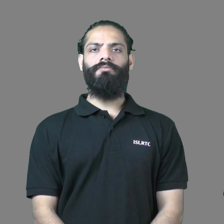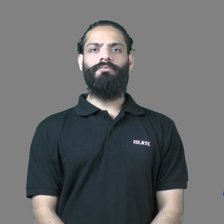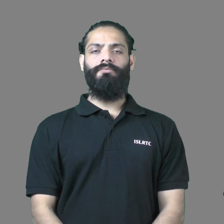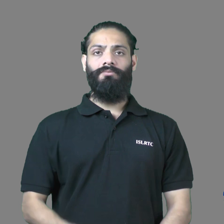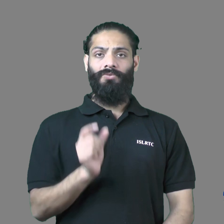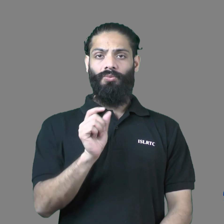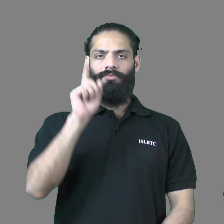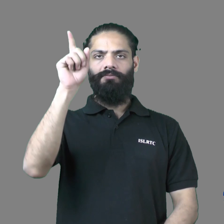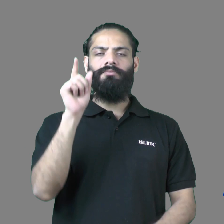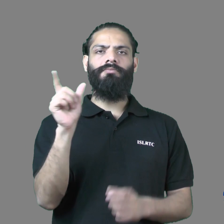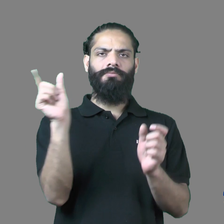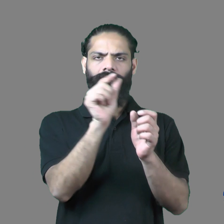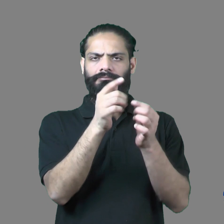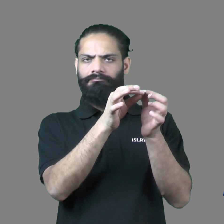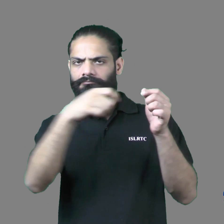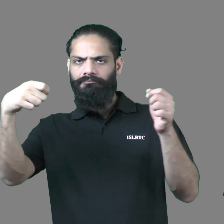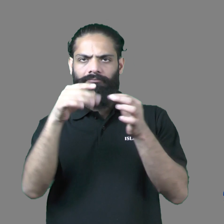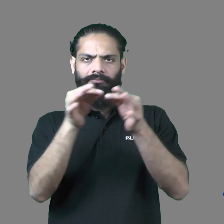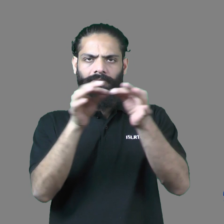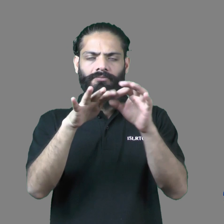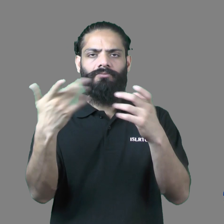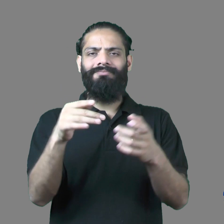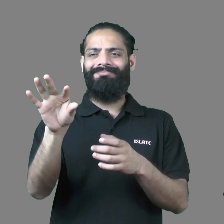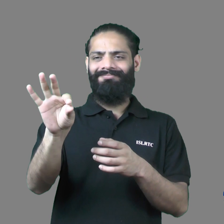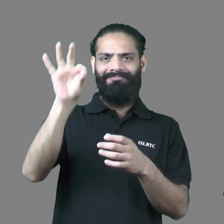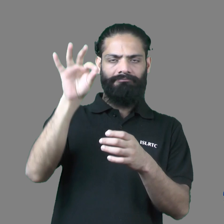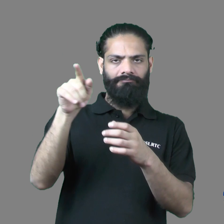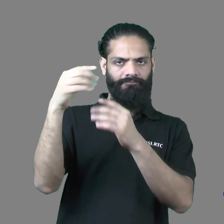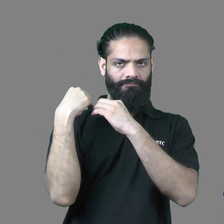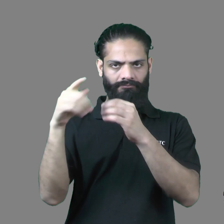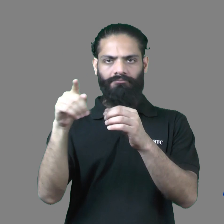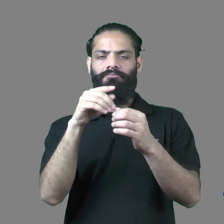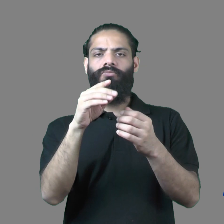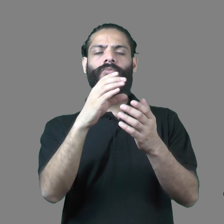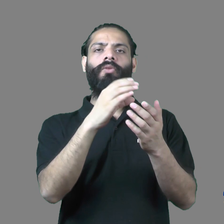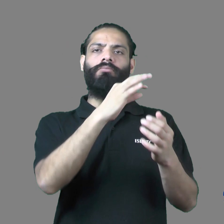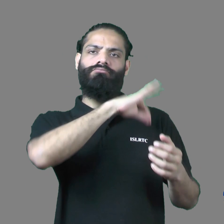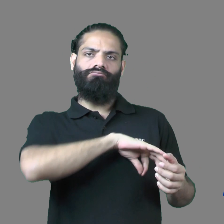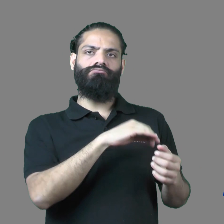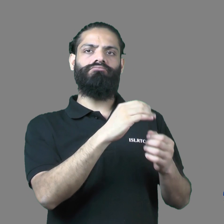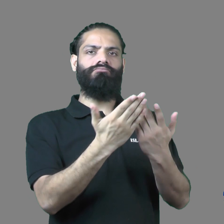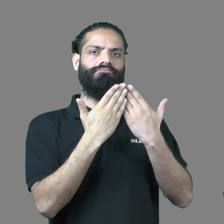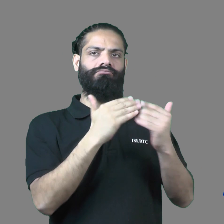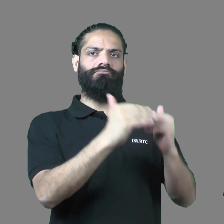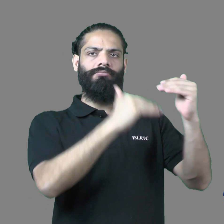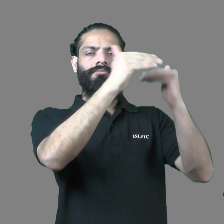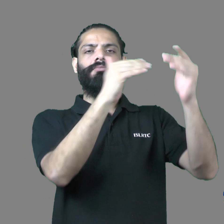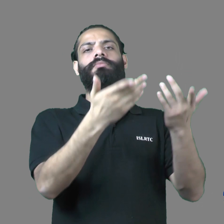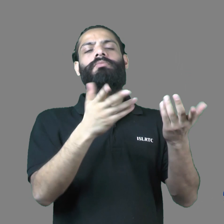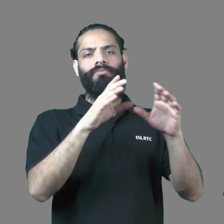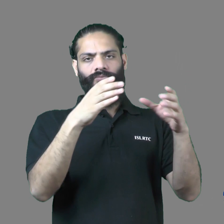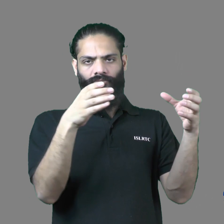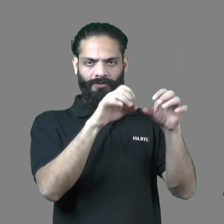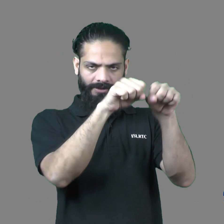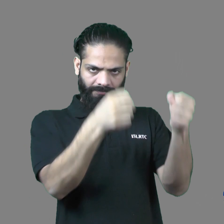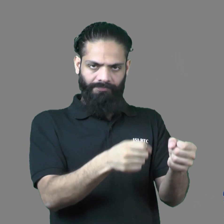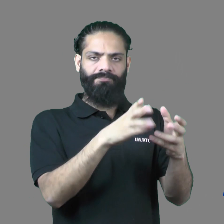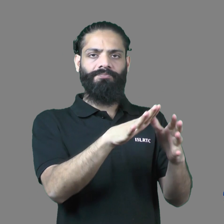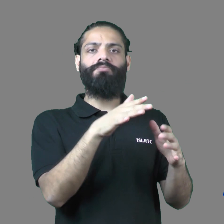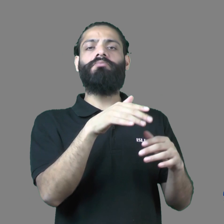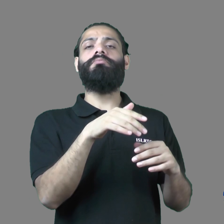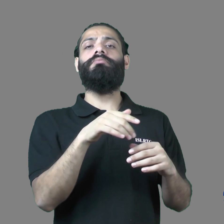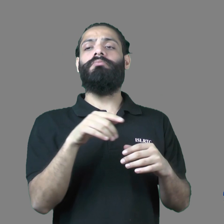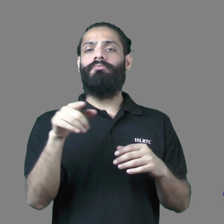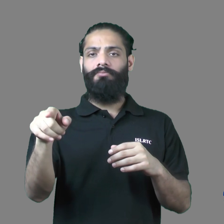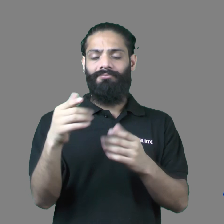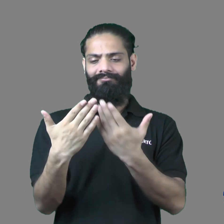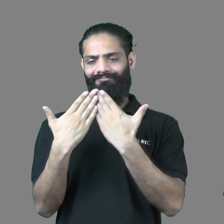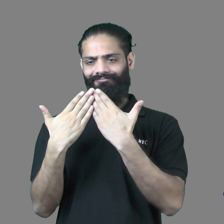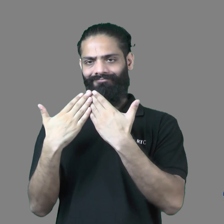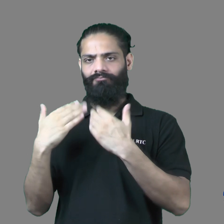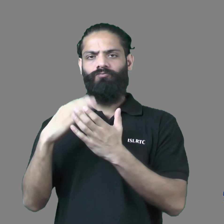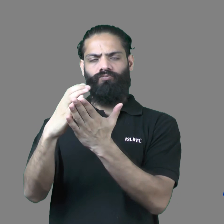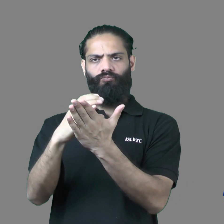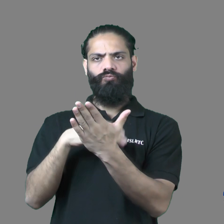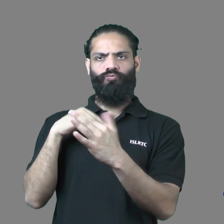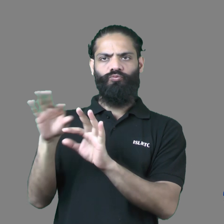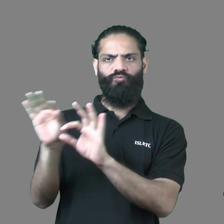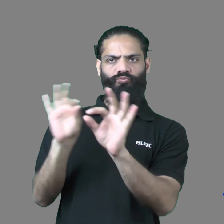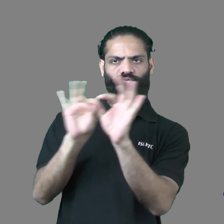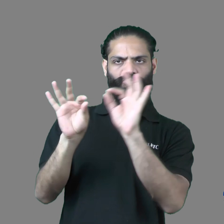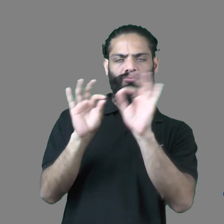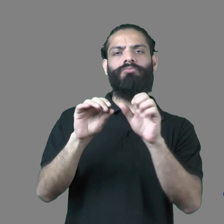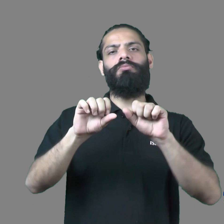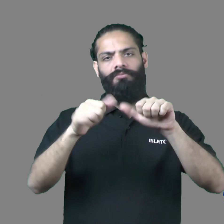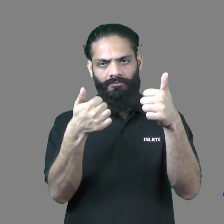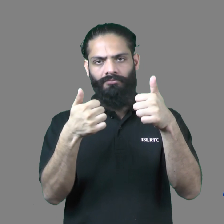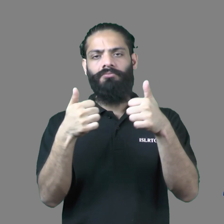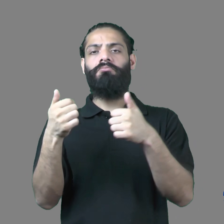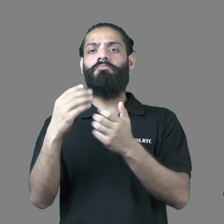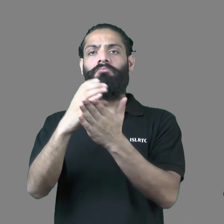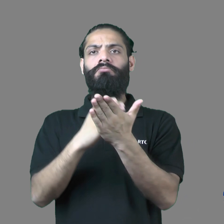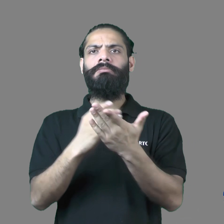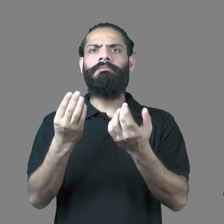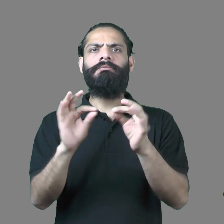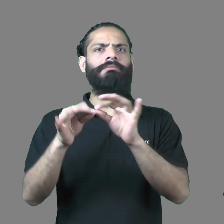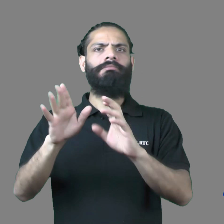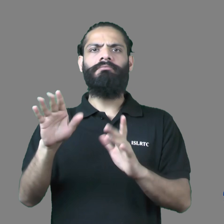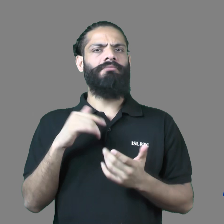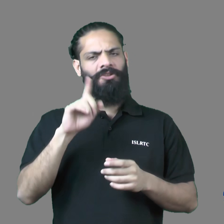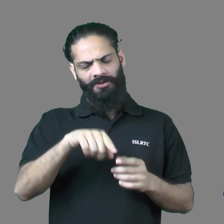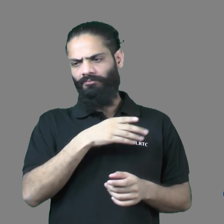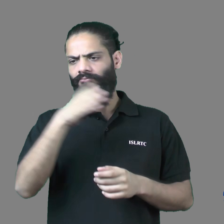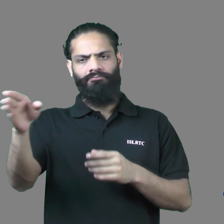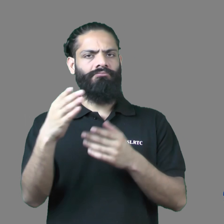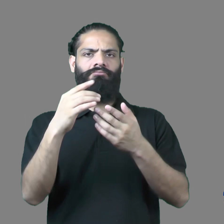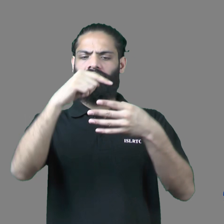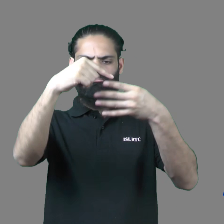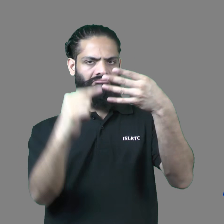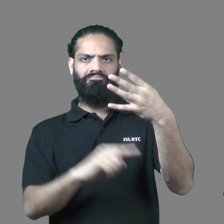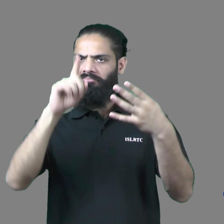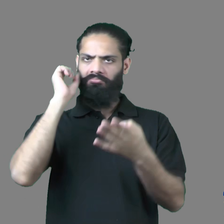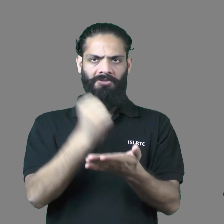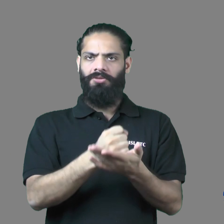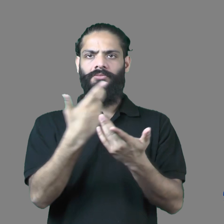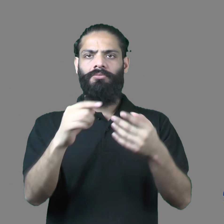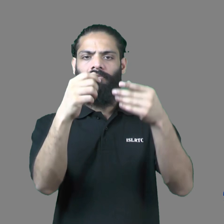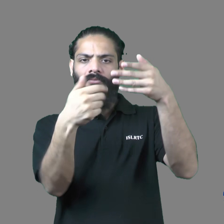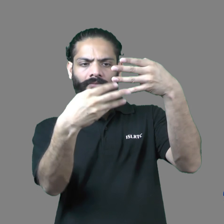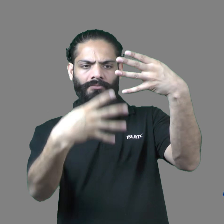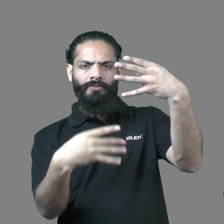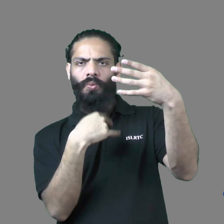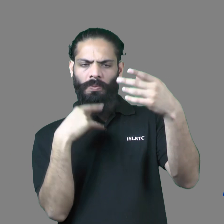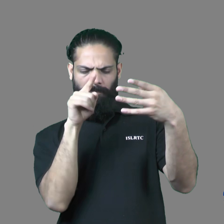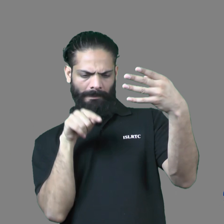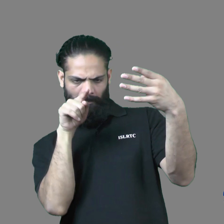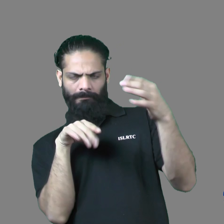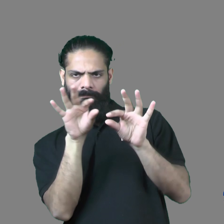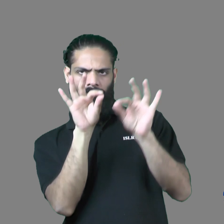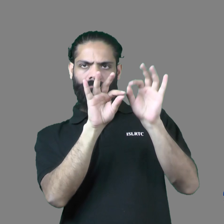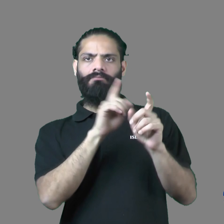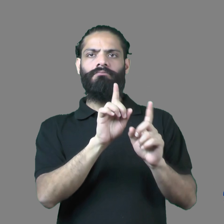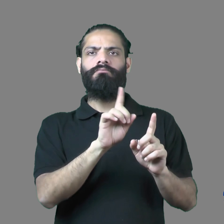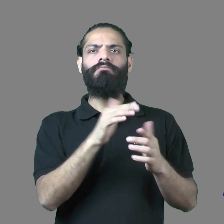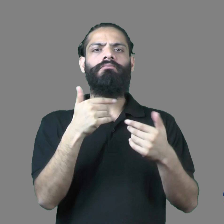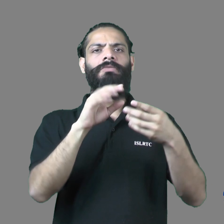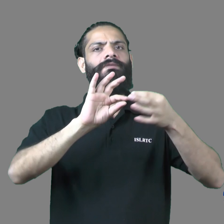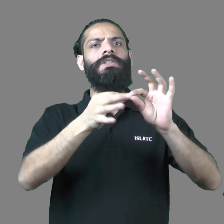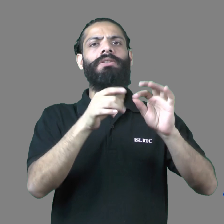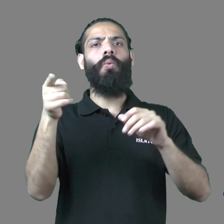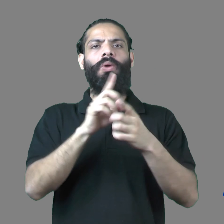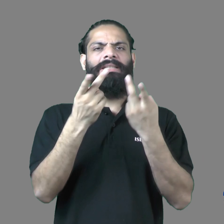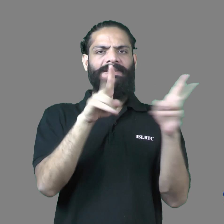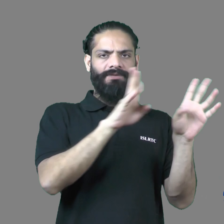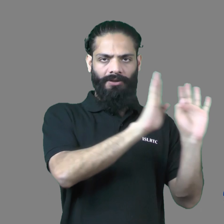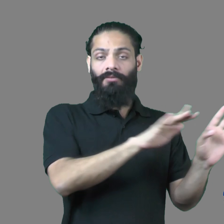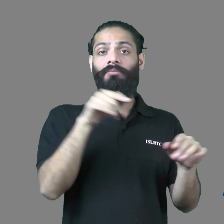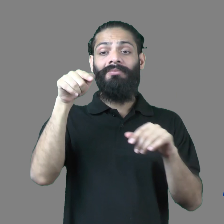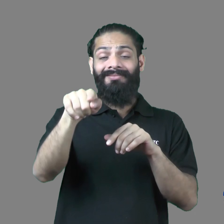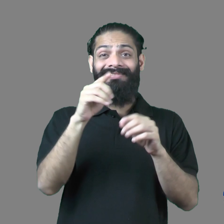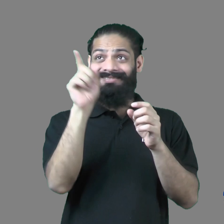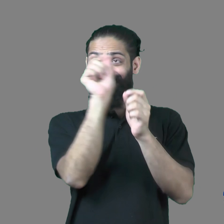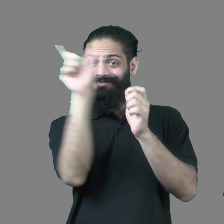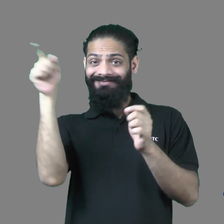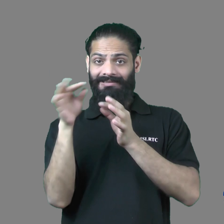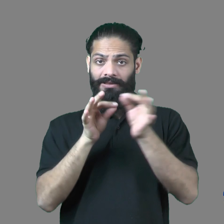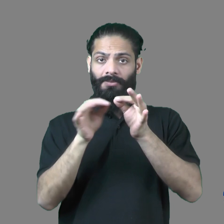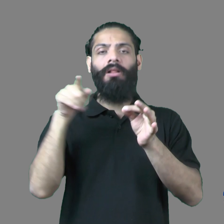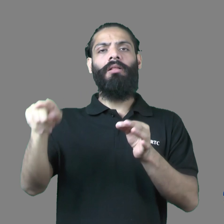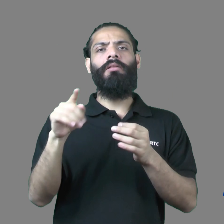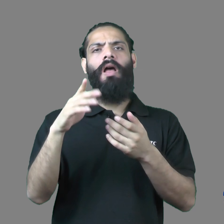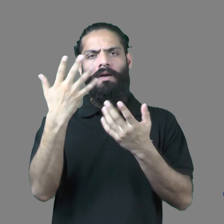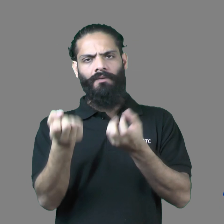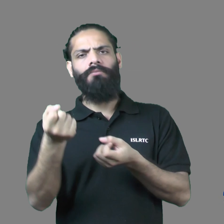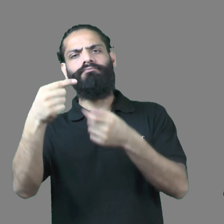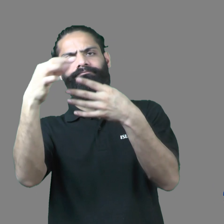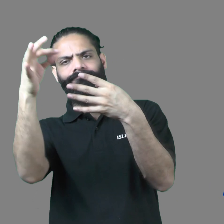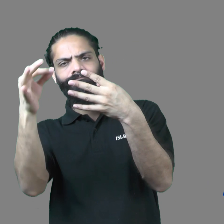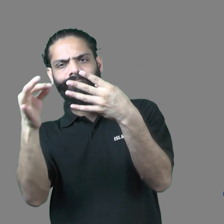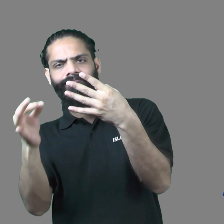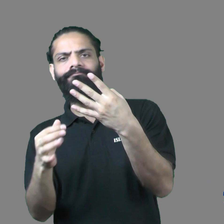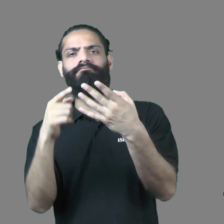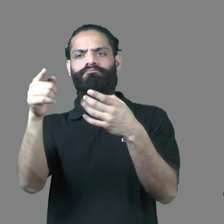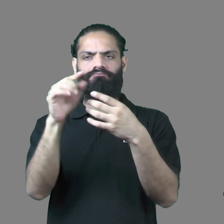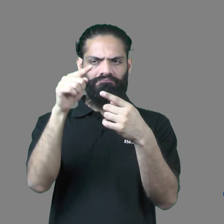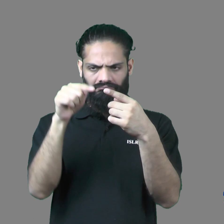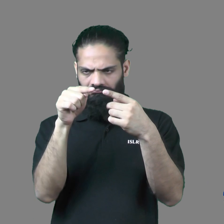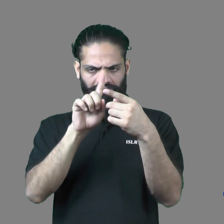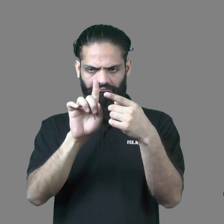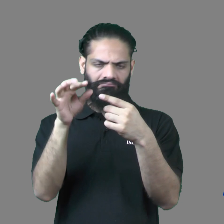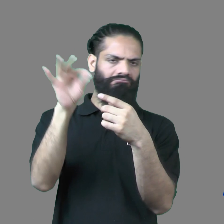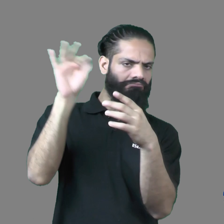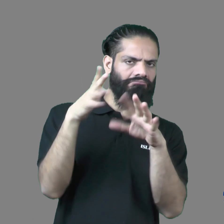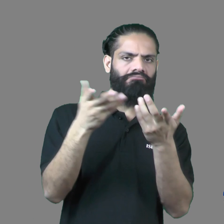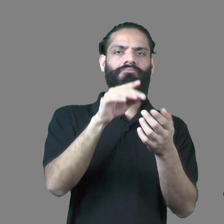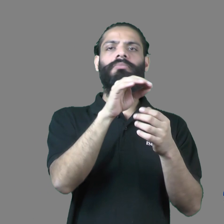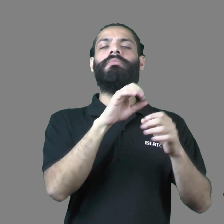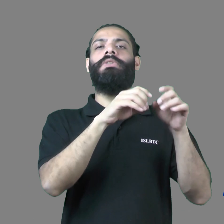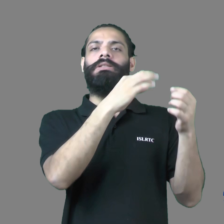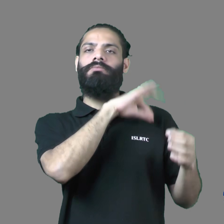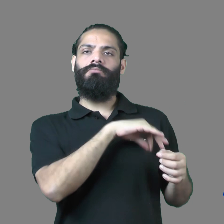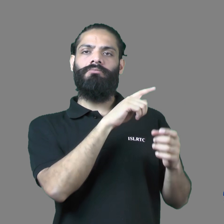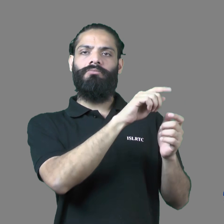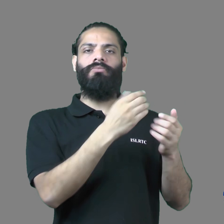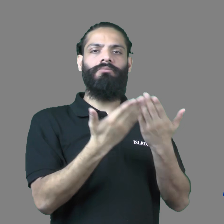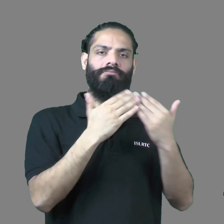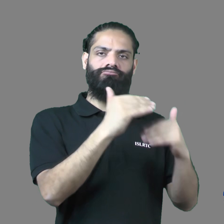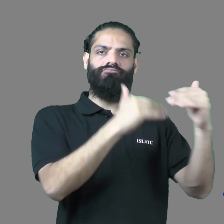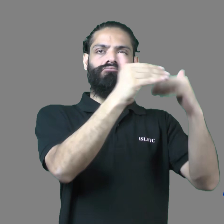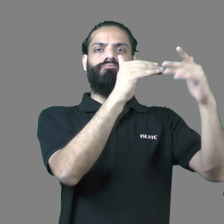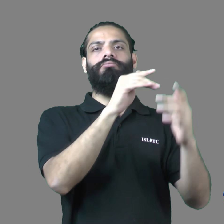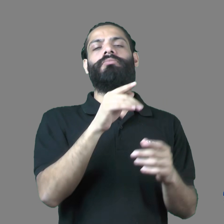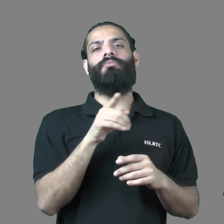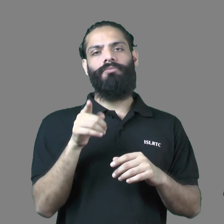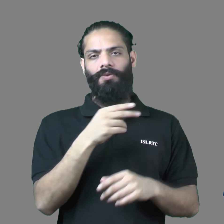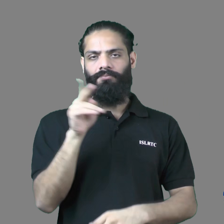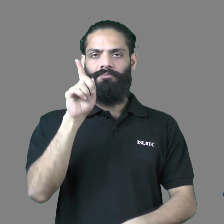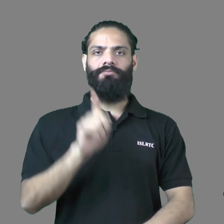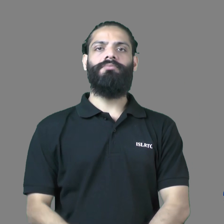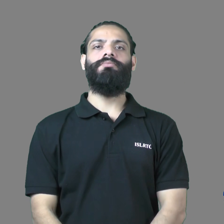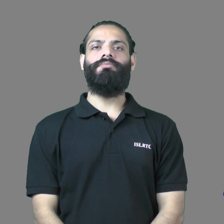Choice Based Credit System (CBCS )